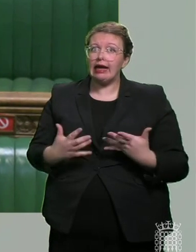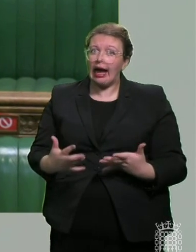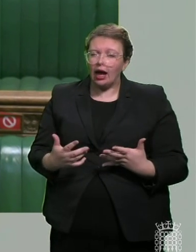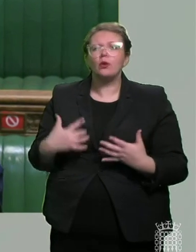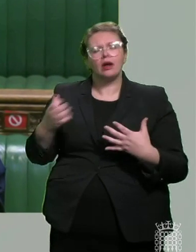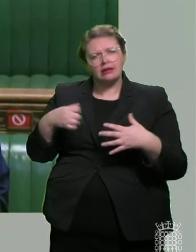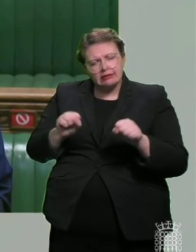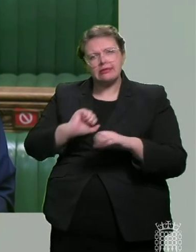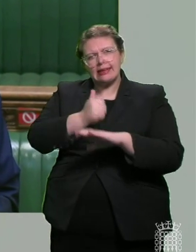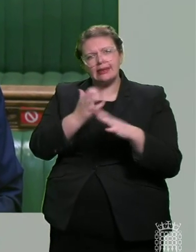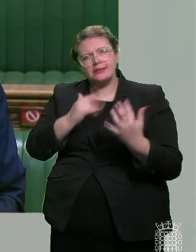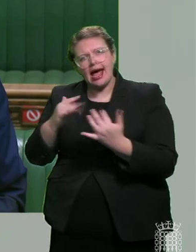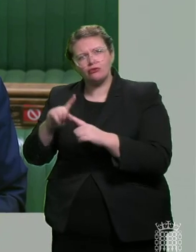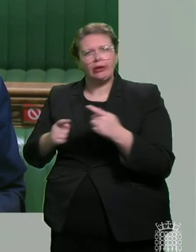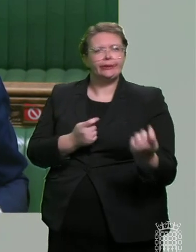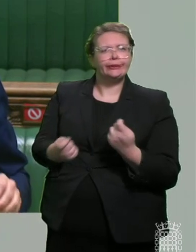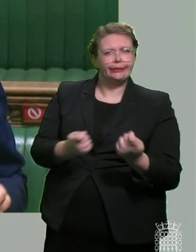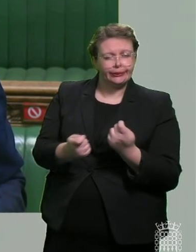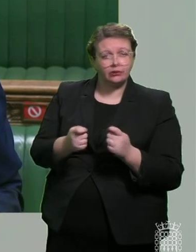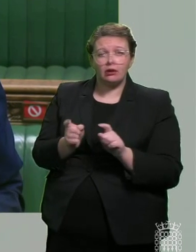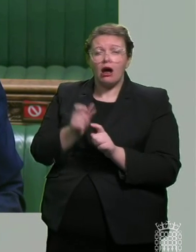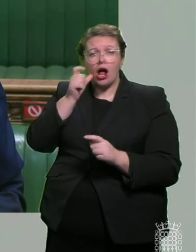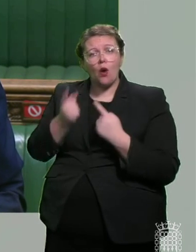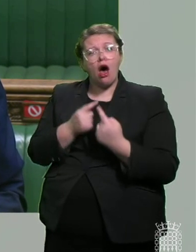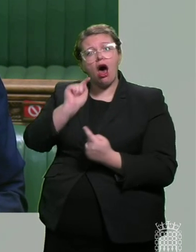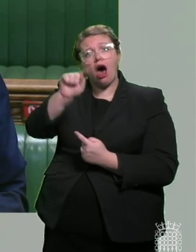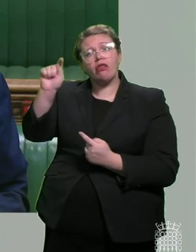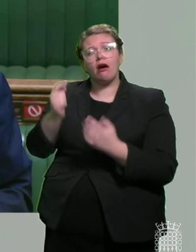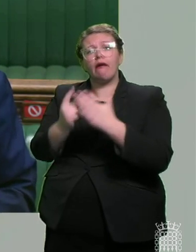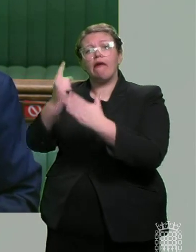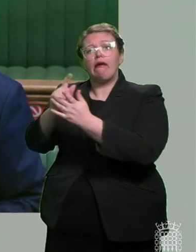We also know that other variants are out there in other parts of the world.